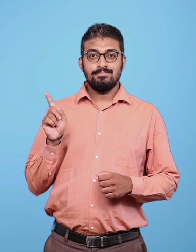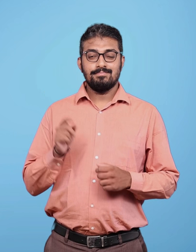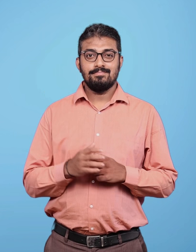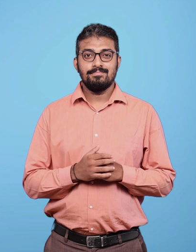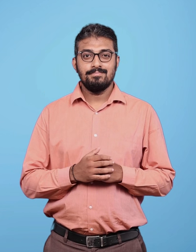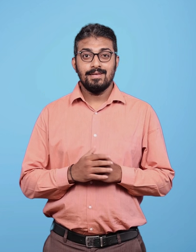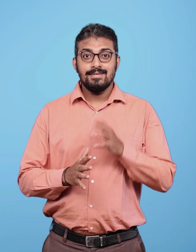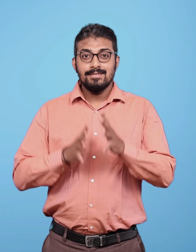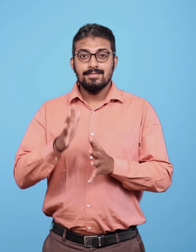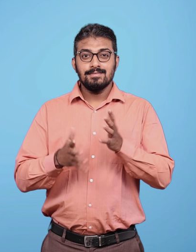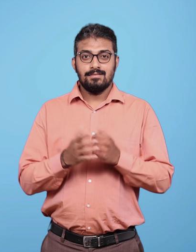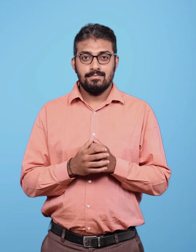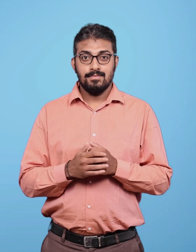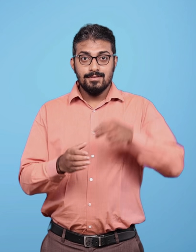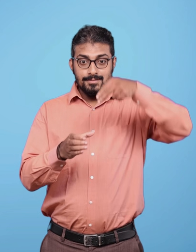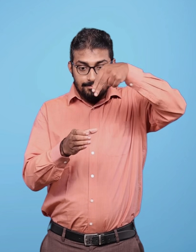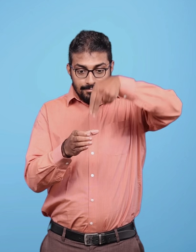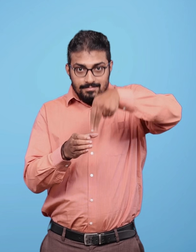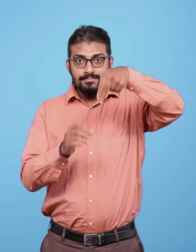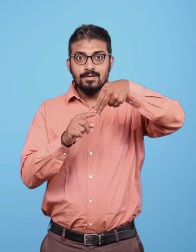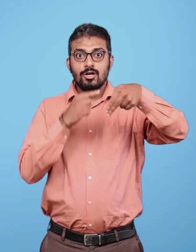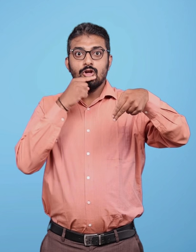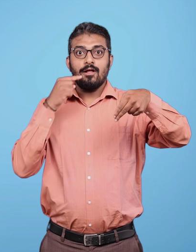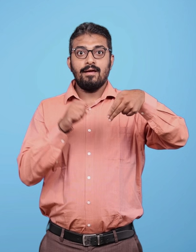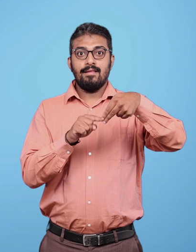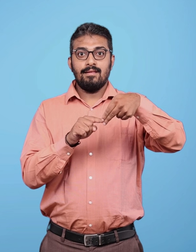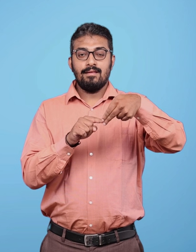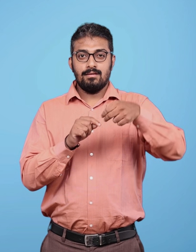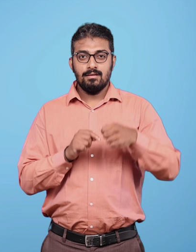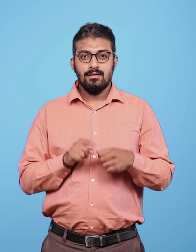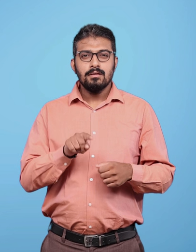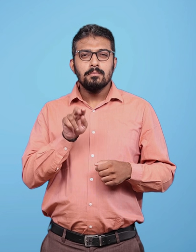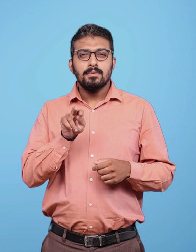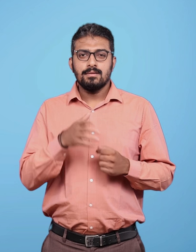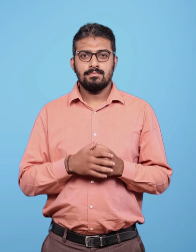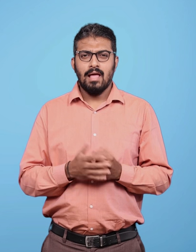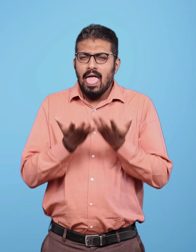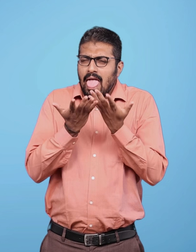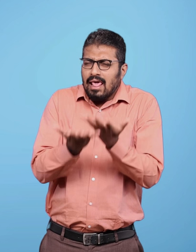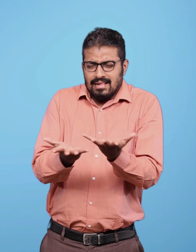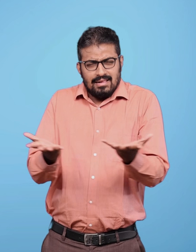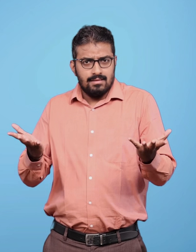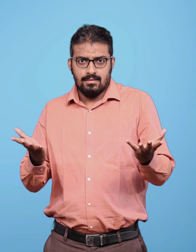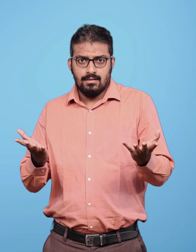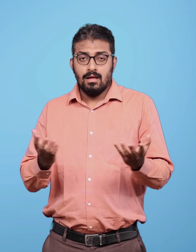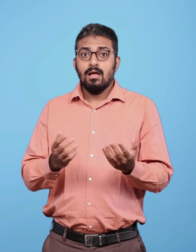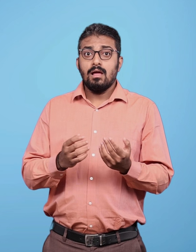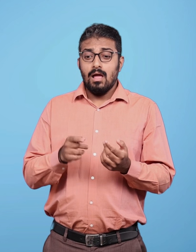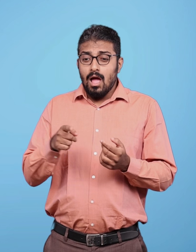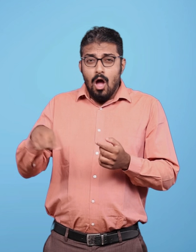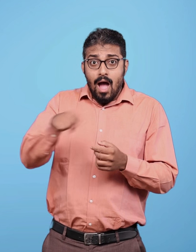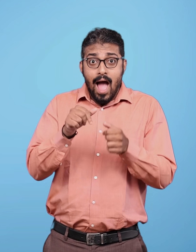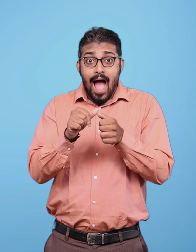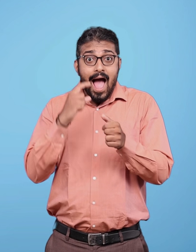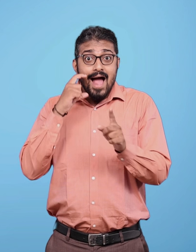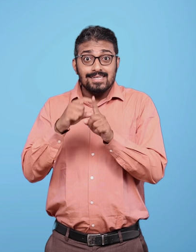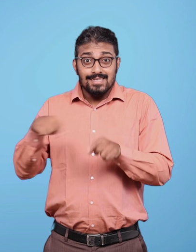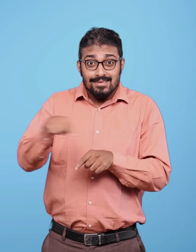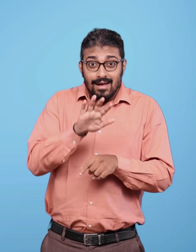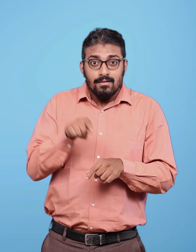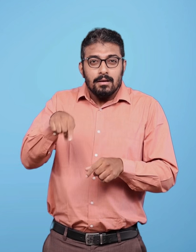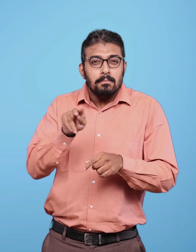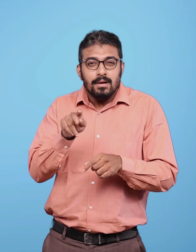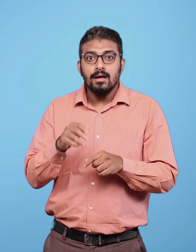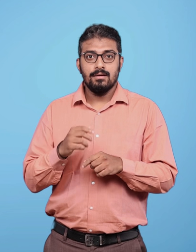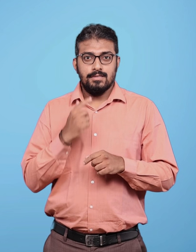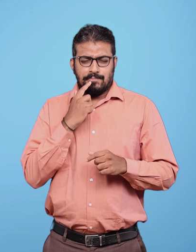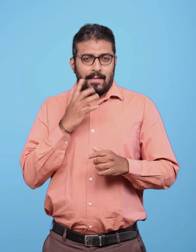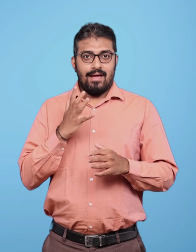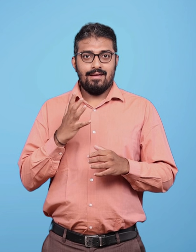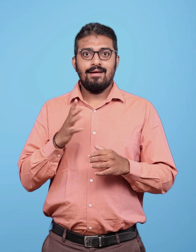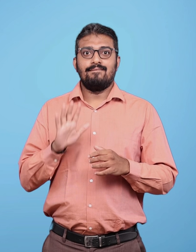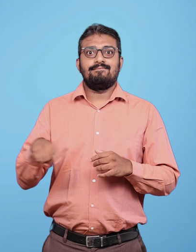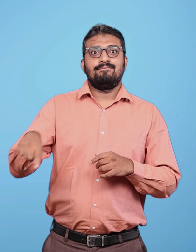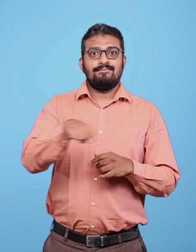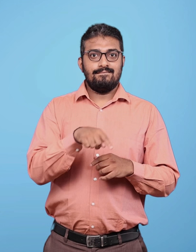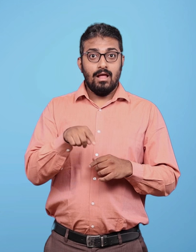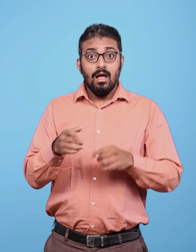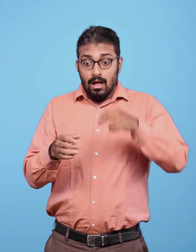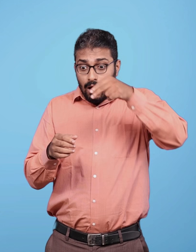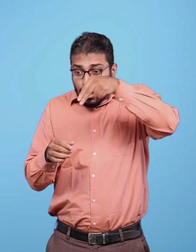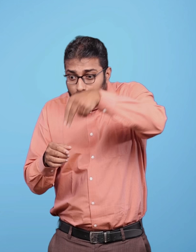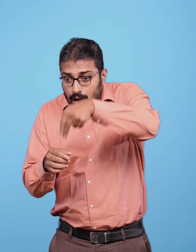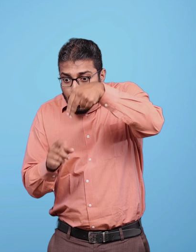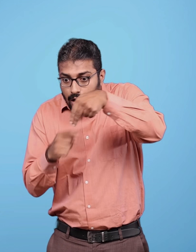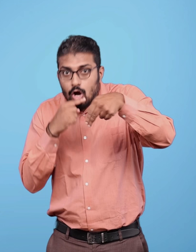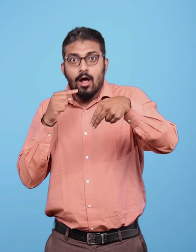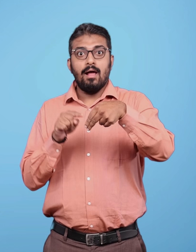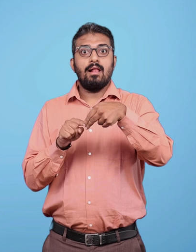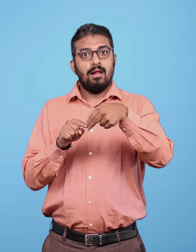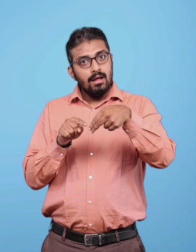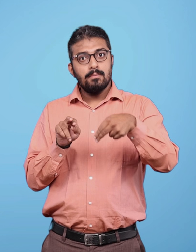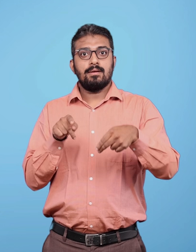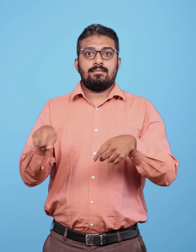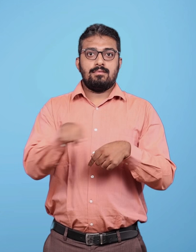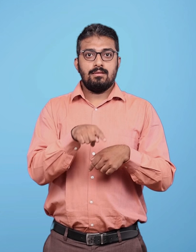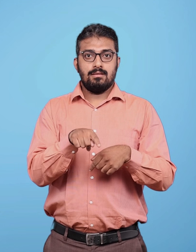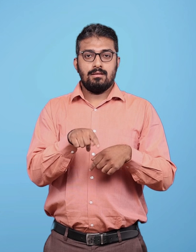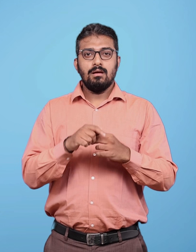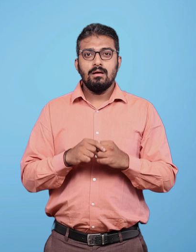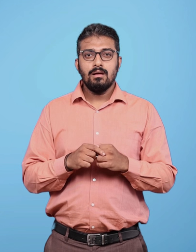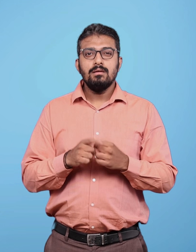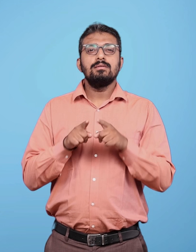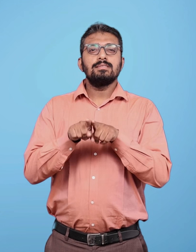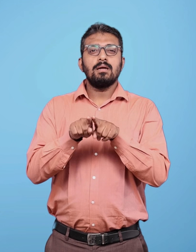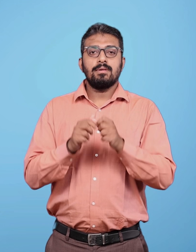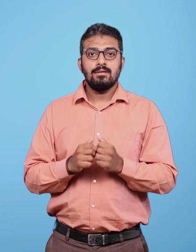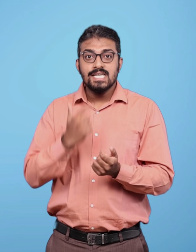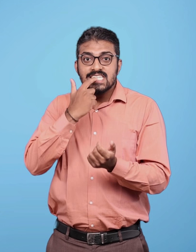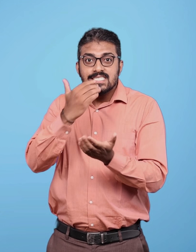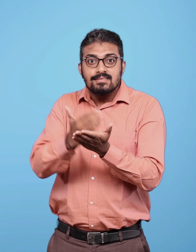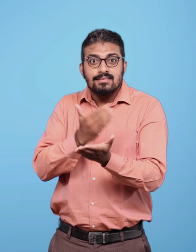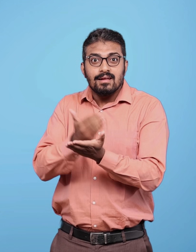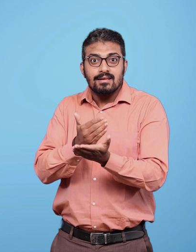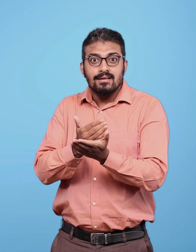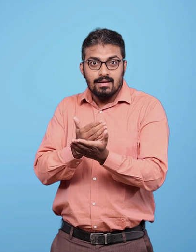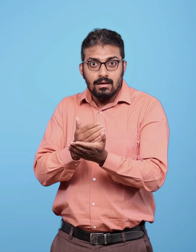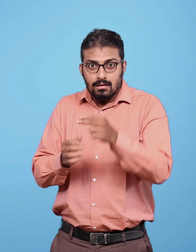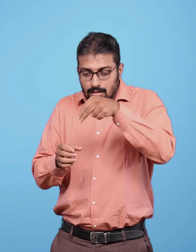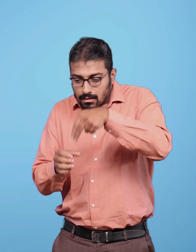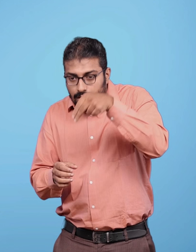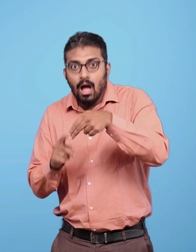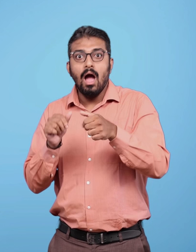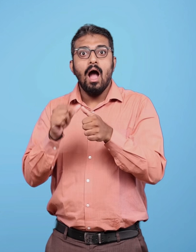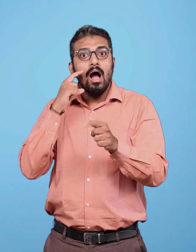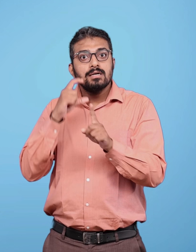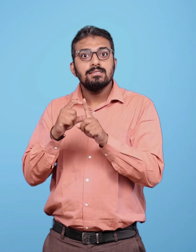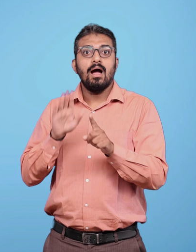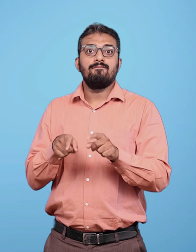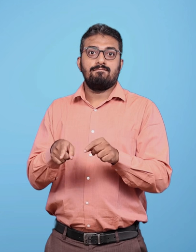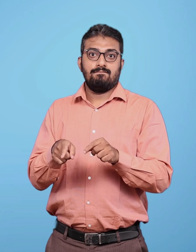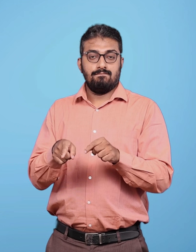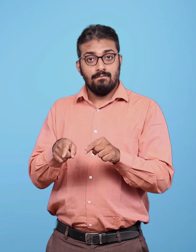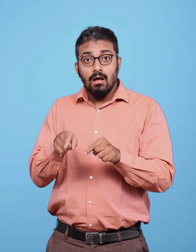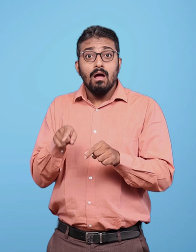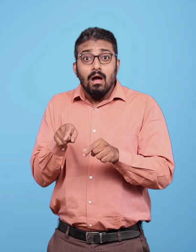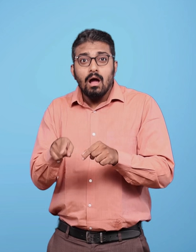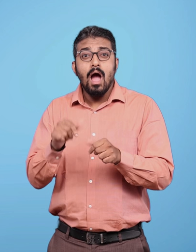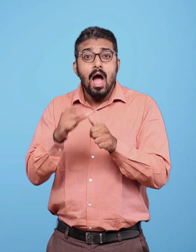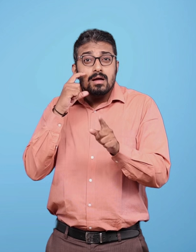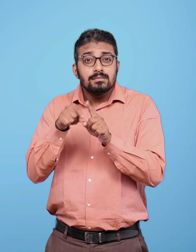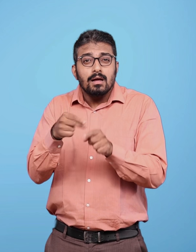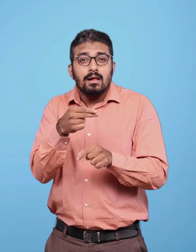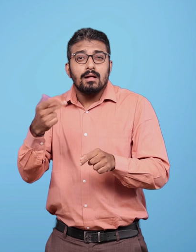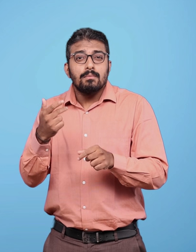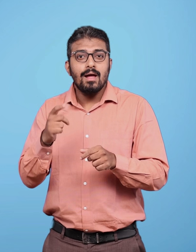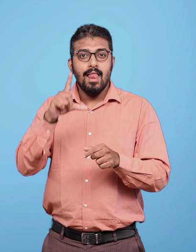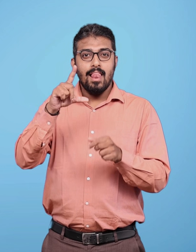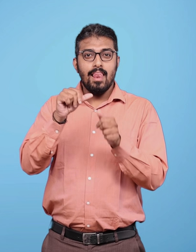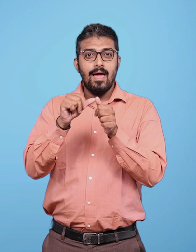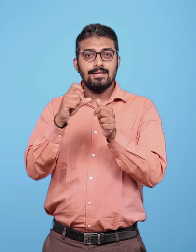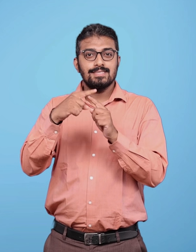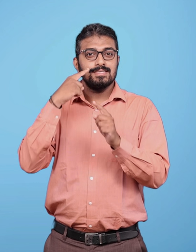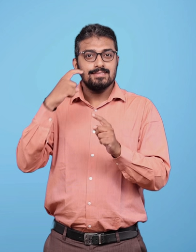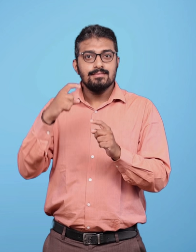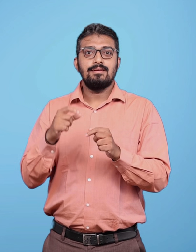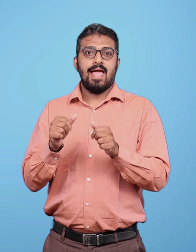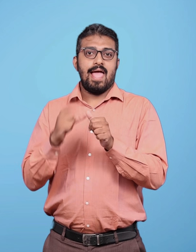This sign refers to acid. Acids are substances that are sour in taste. They turn blue litmus red. For example, curd contains lactic acid. And oranges contain citric acid.